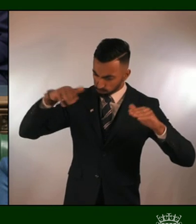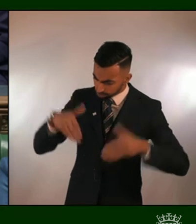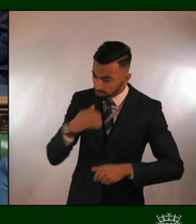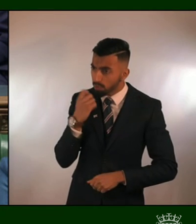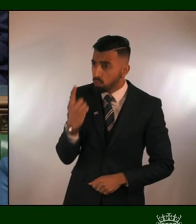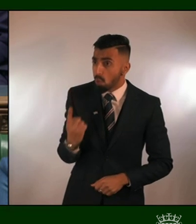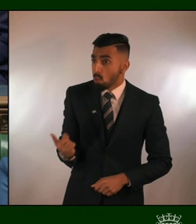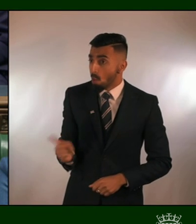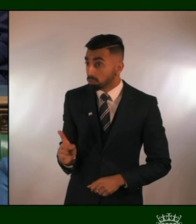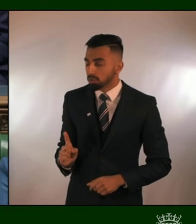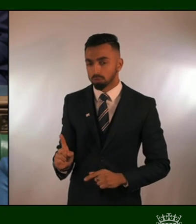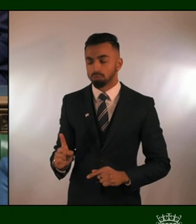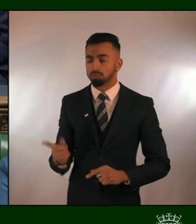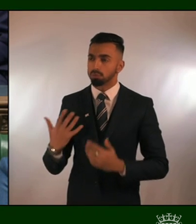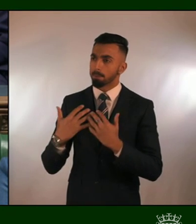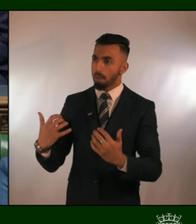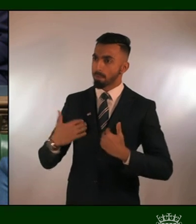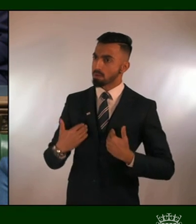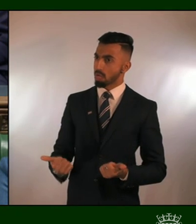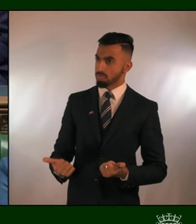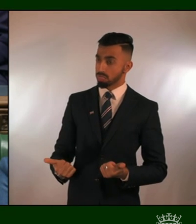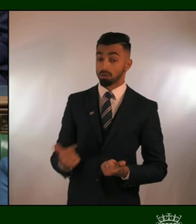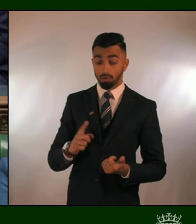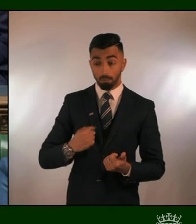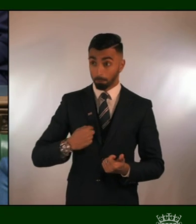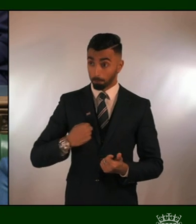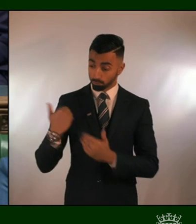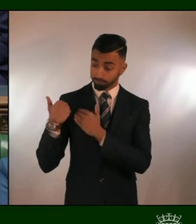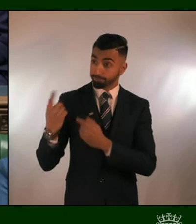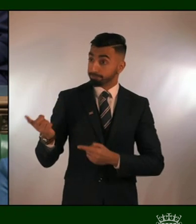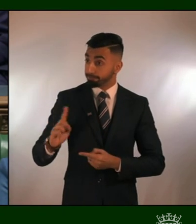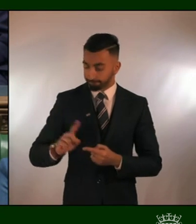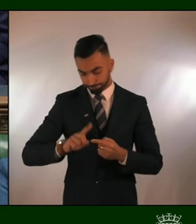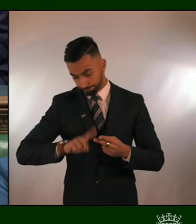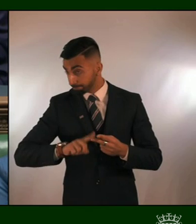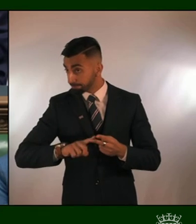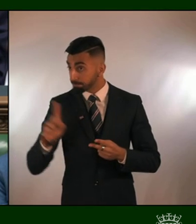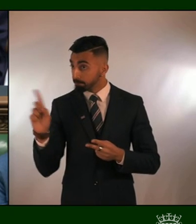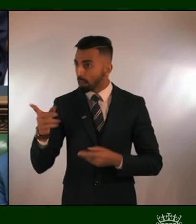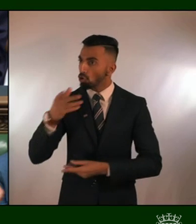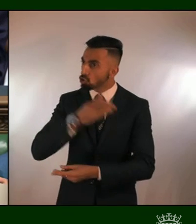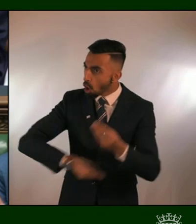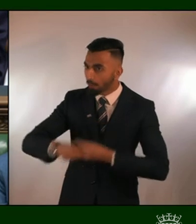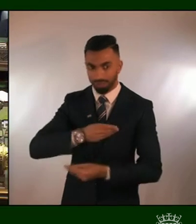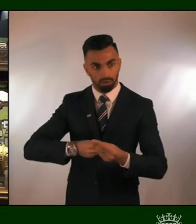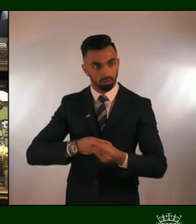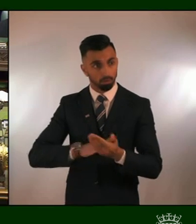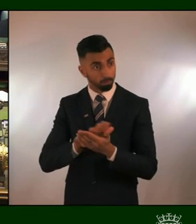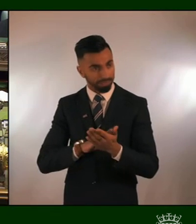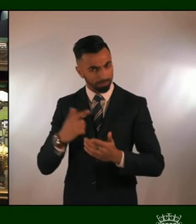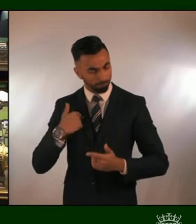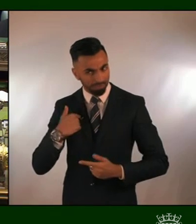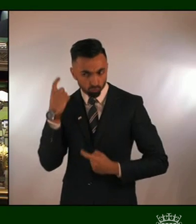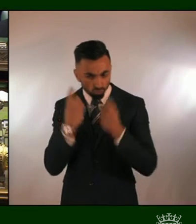Today, I want to set out our economic response so we bring stability and security.